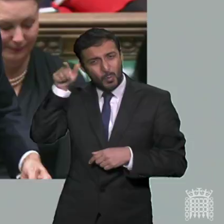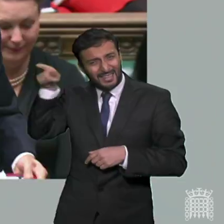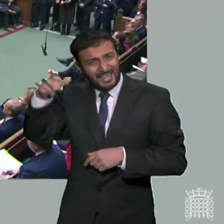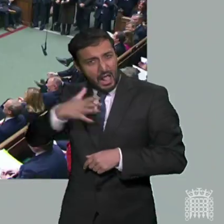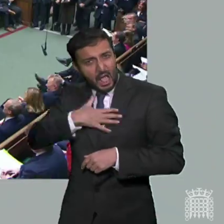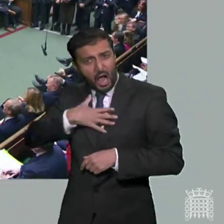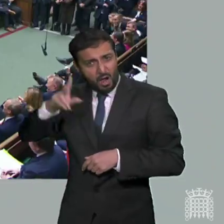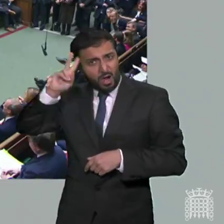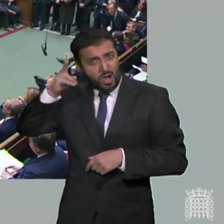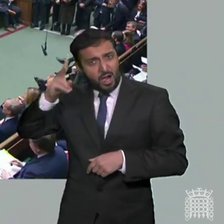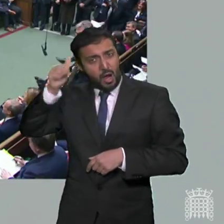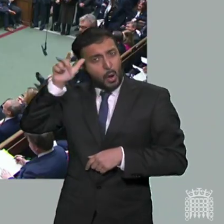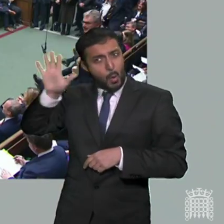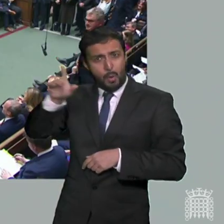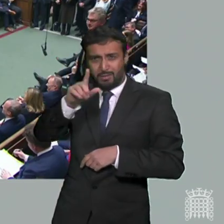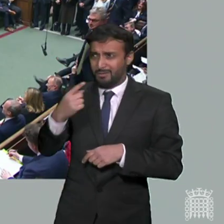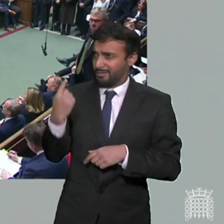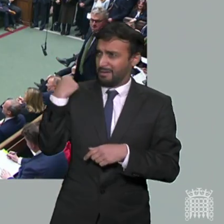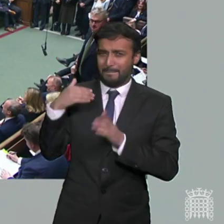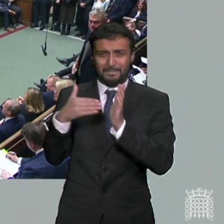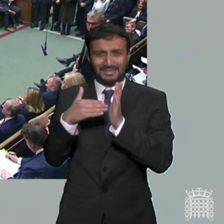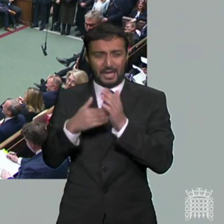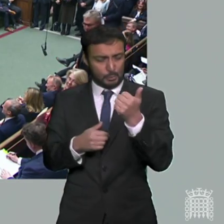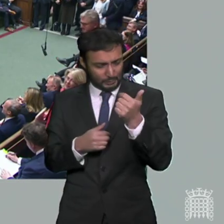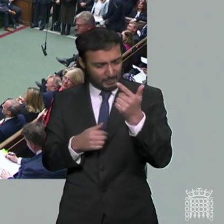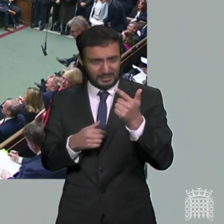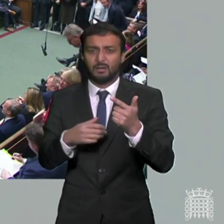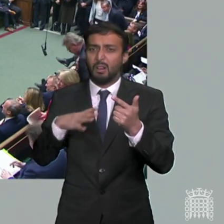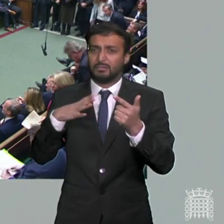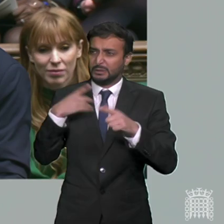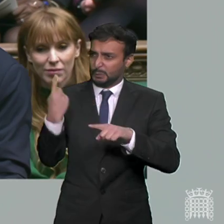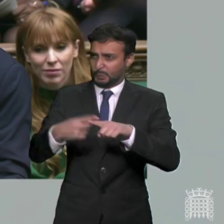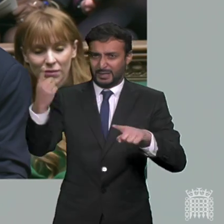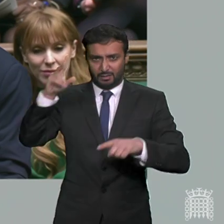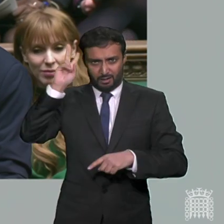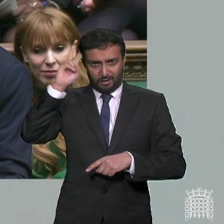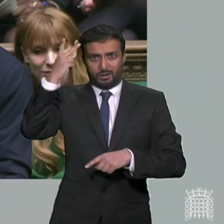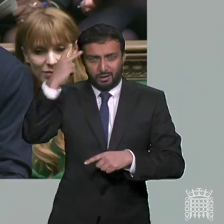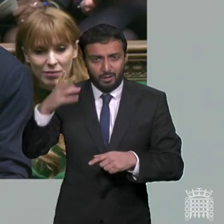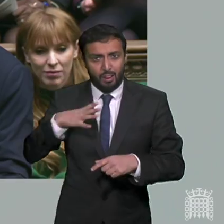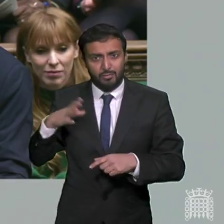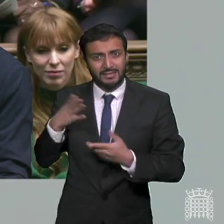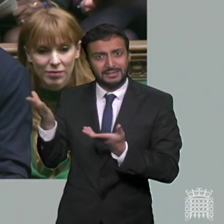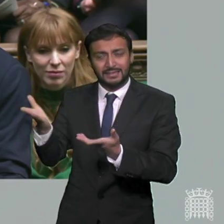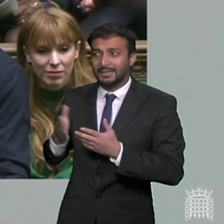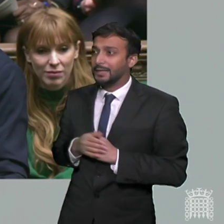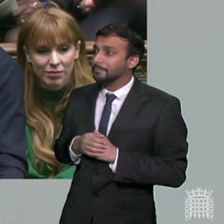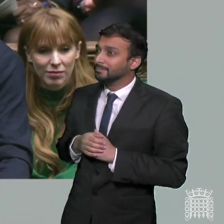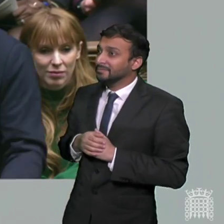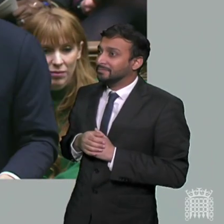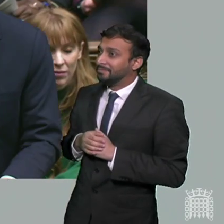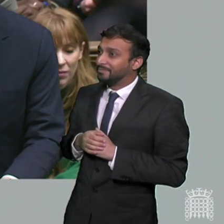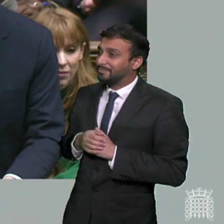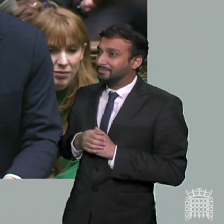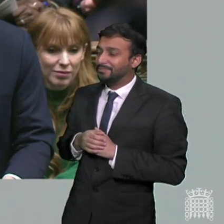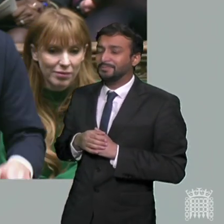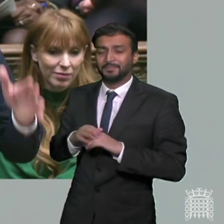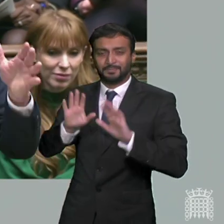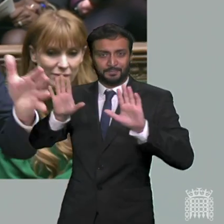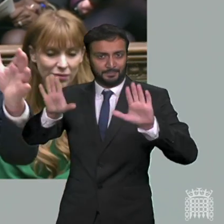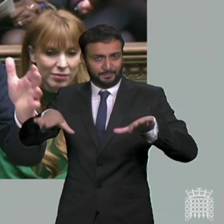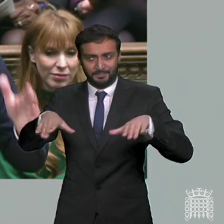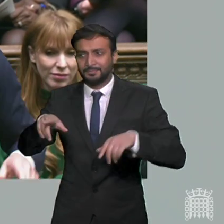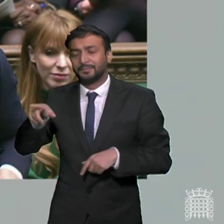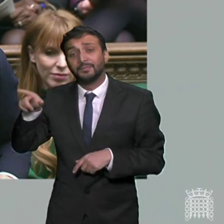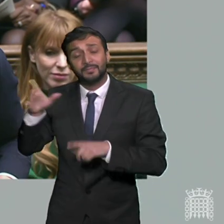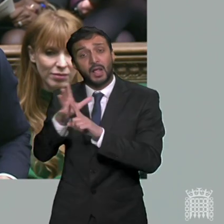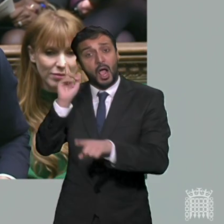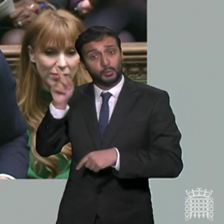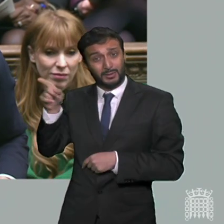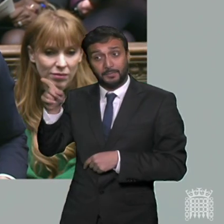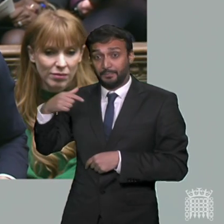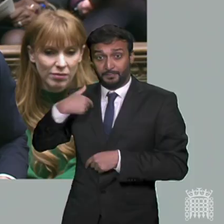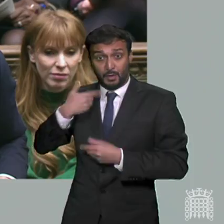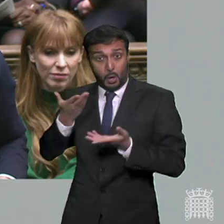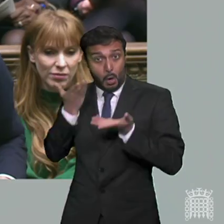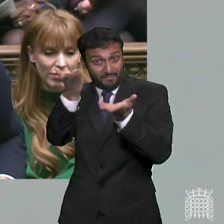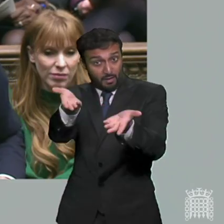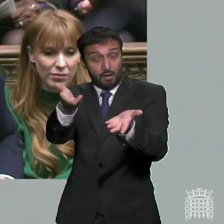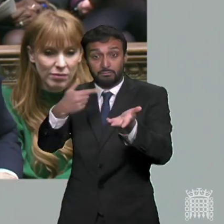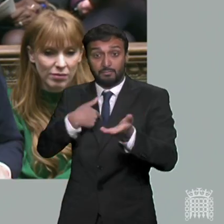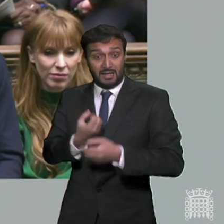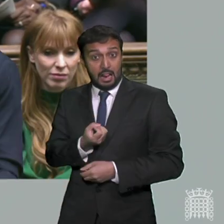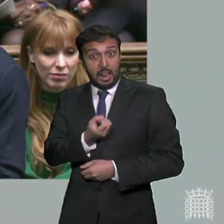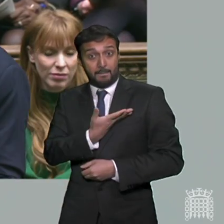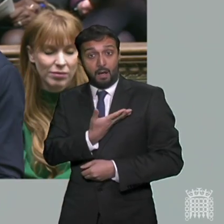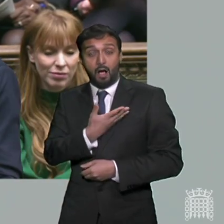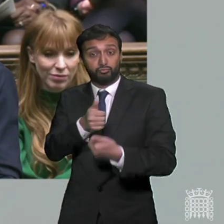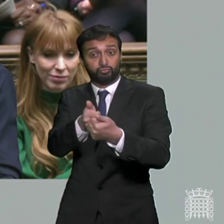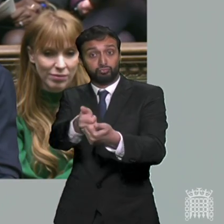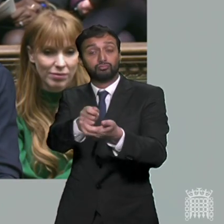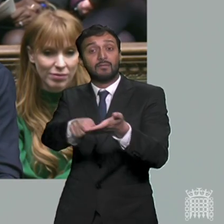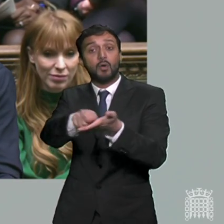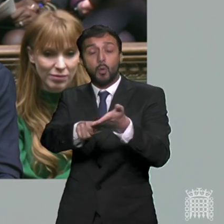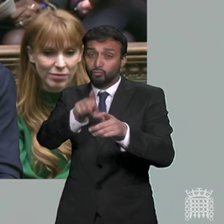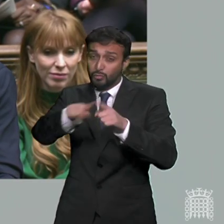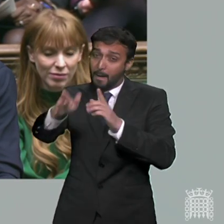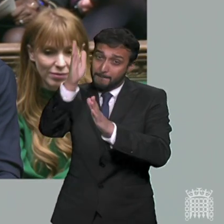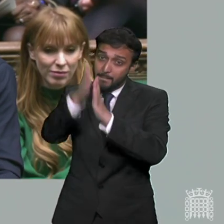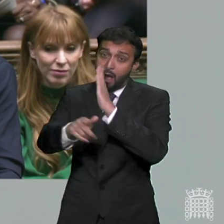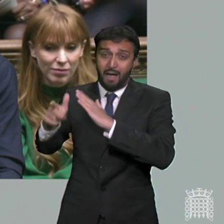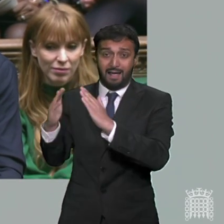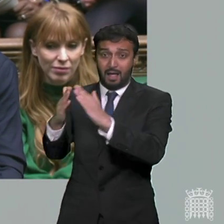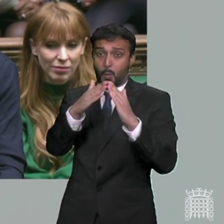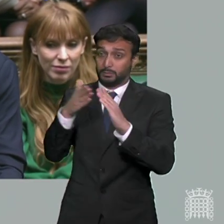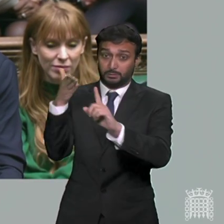The Prime Minister has forgotten, but last week I offered him Labour votes to pass these housing targets, because this is bigger than politics.